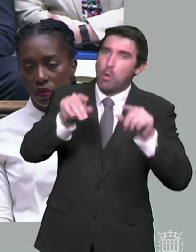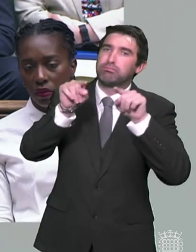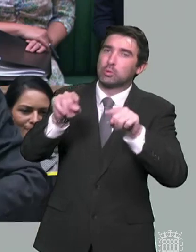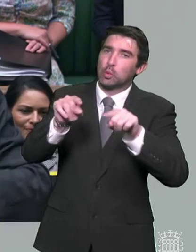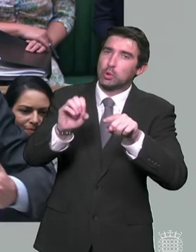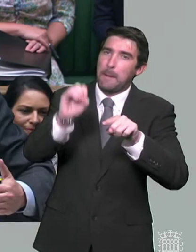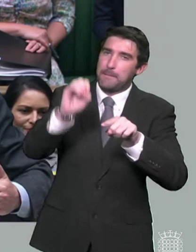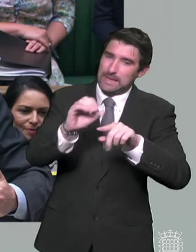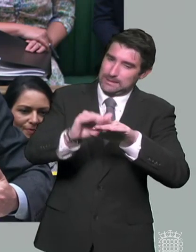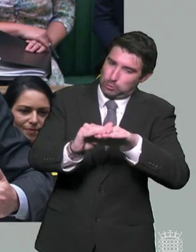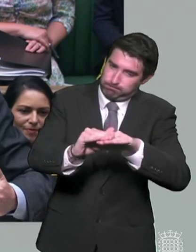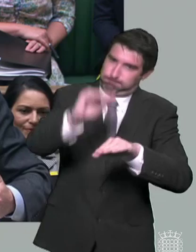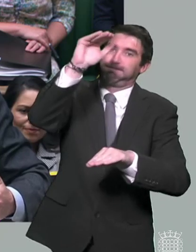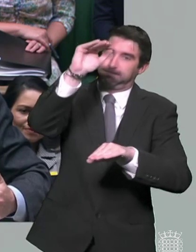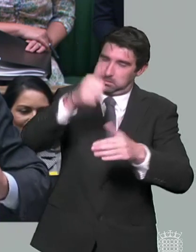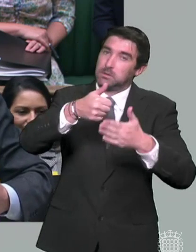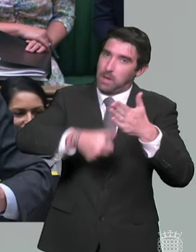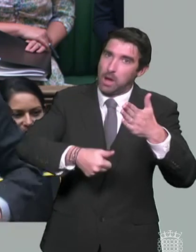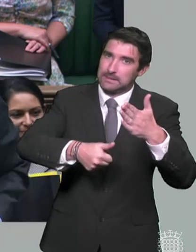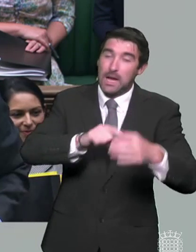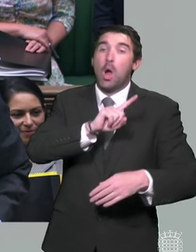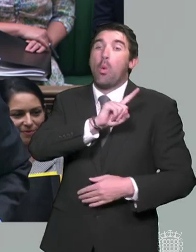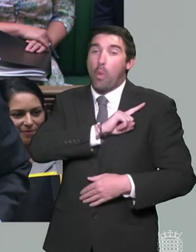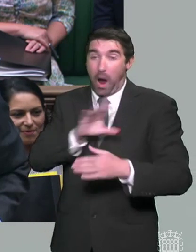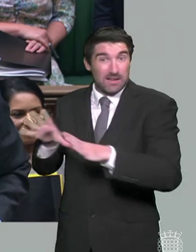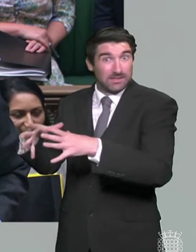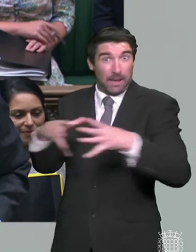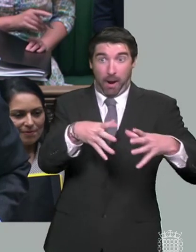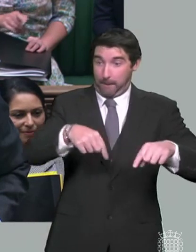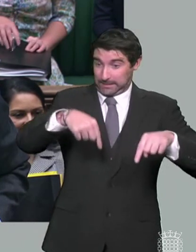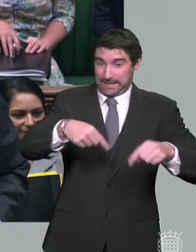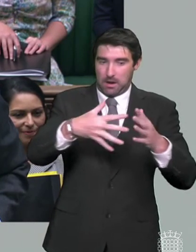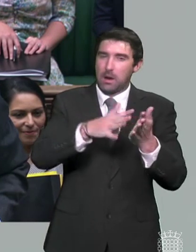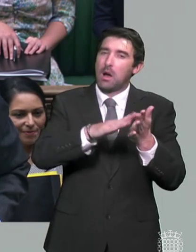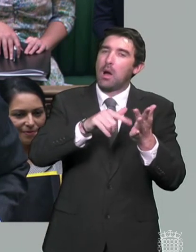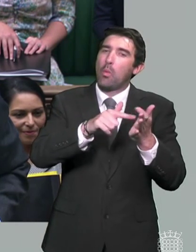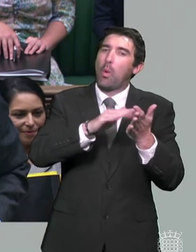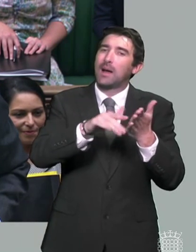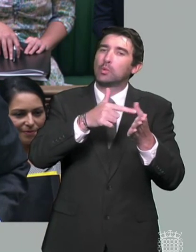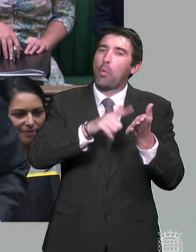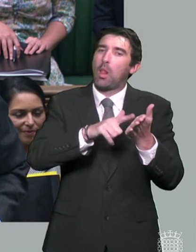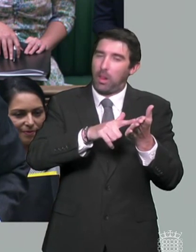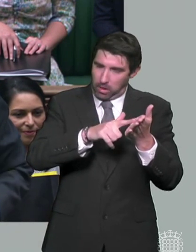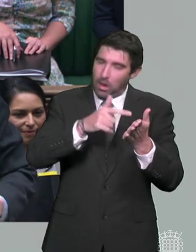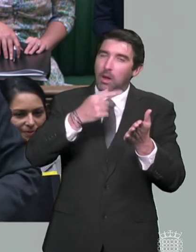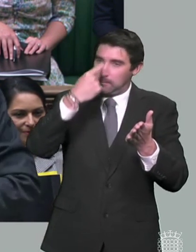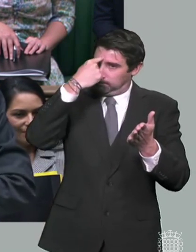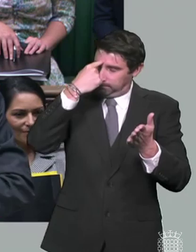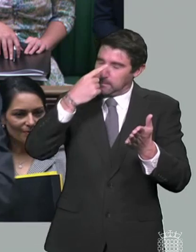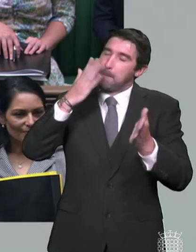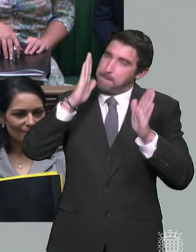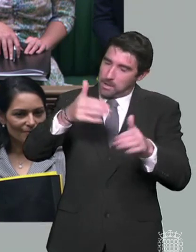That is because Departments across Whitehall are working together to take account of victims’ needs.